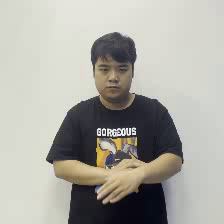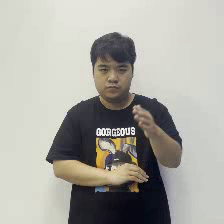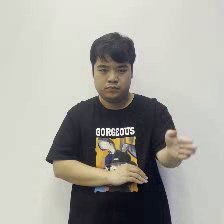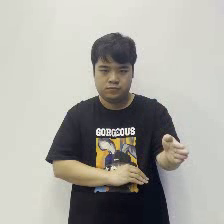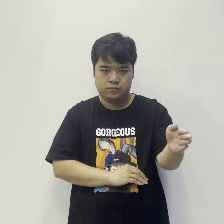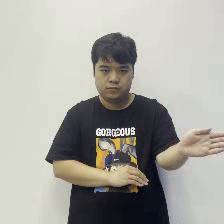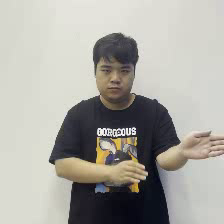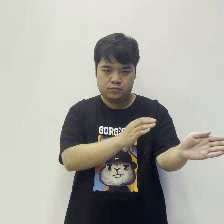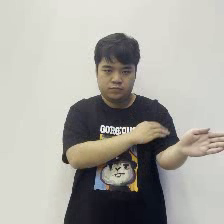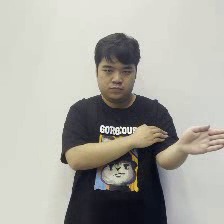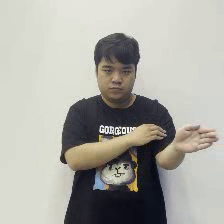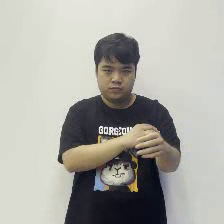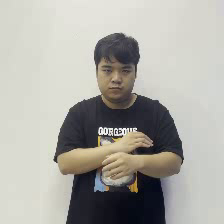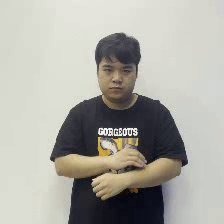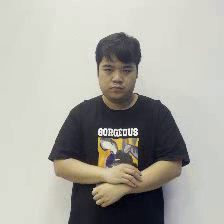Rẽ trái